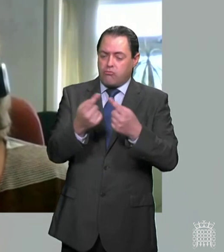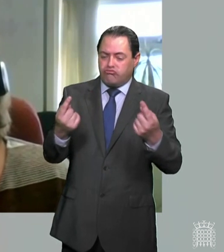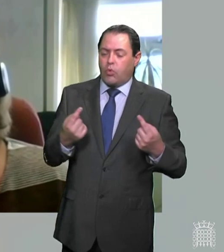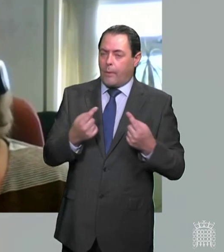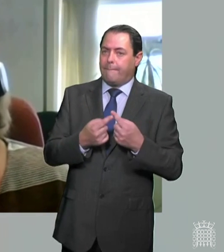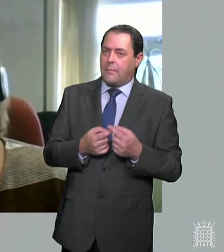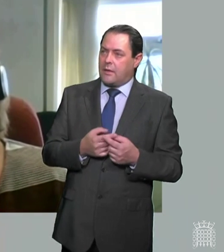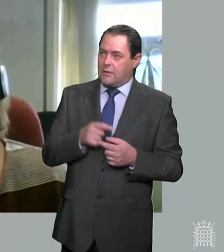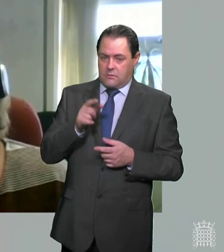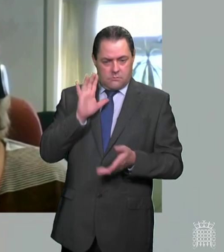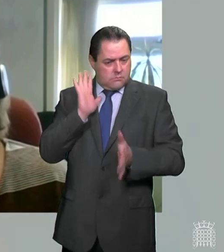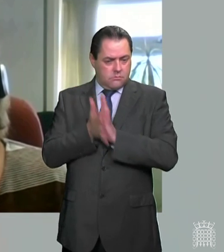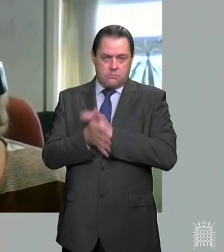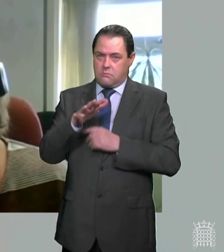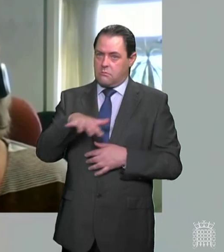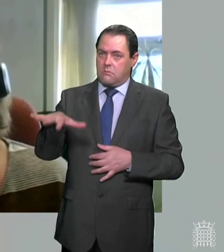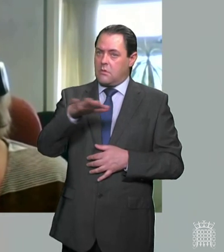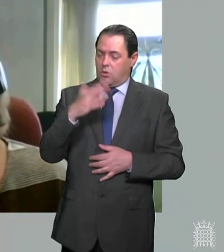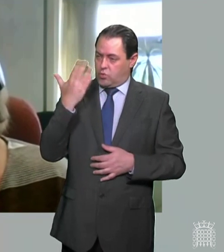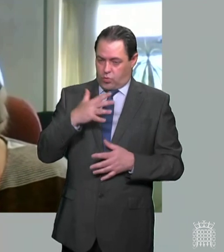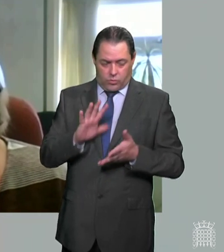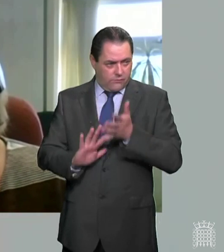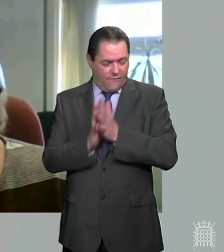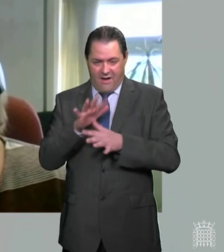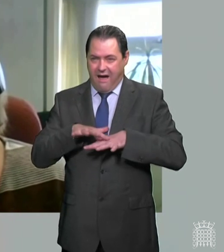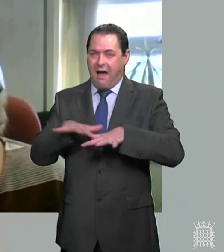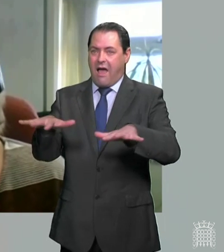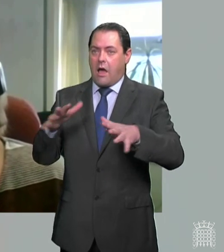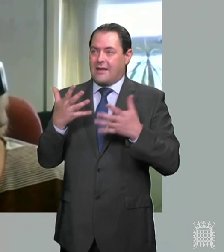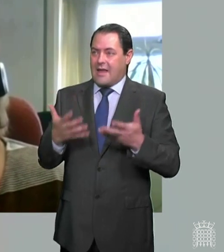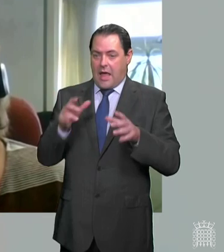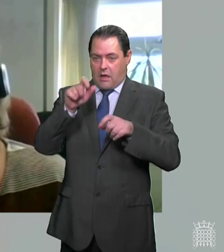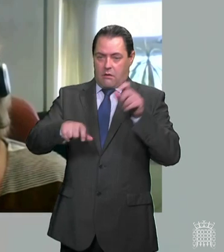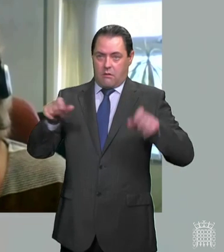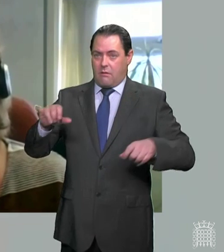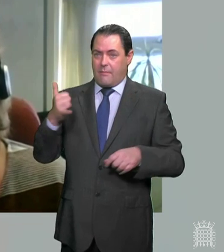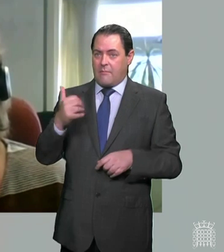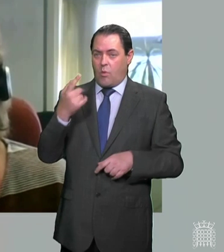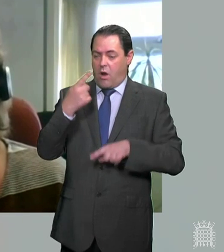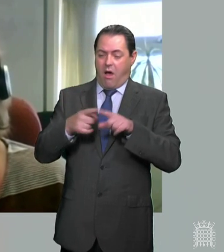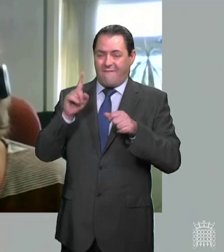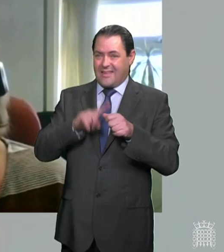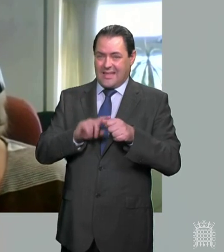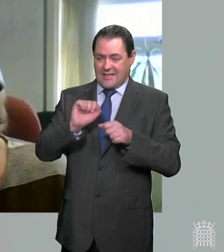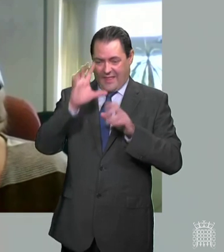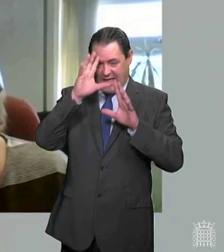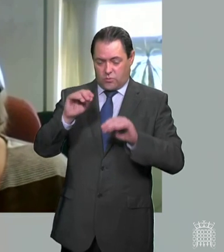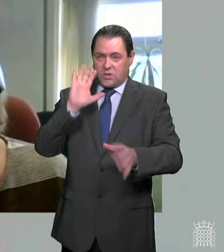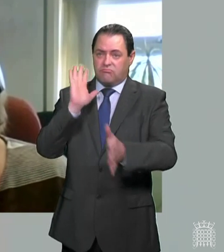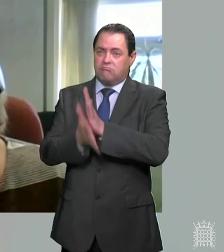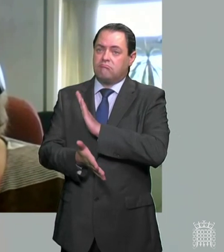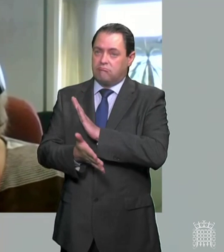That has had a devastating effect on the school, and the pupils now face 18 months of disruption to their education.